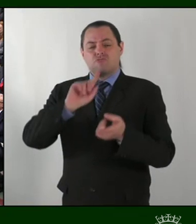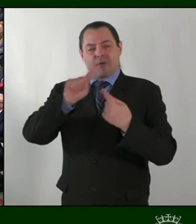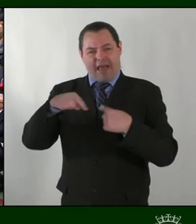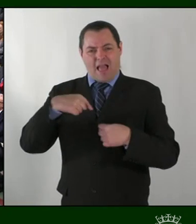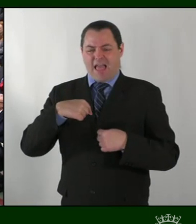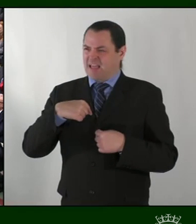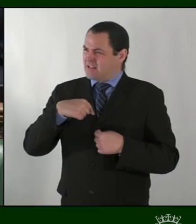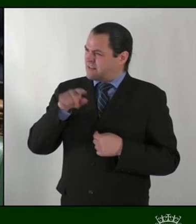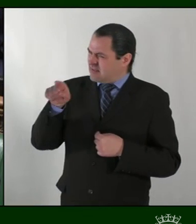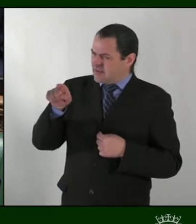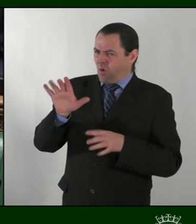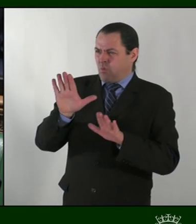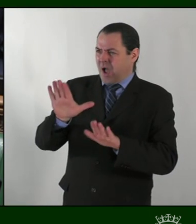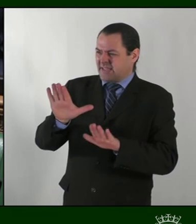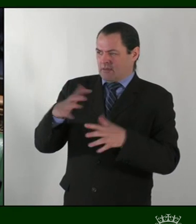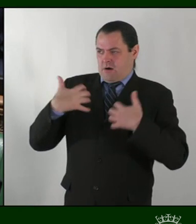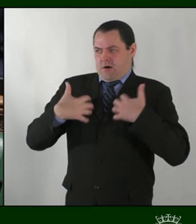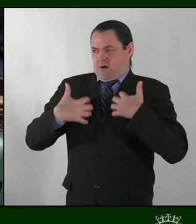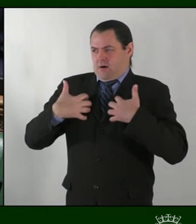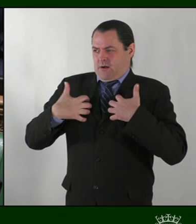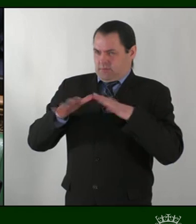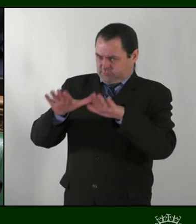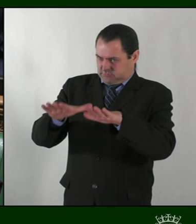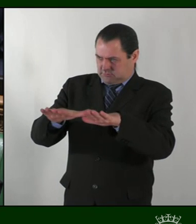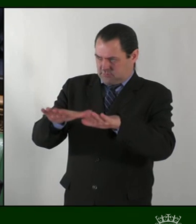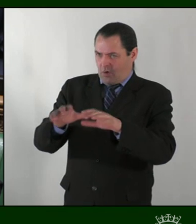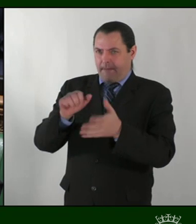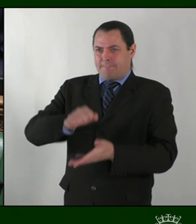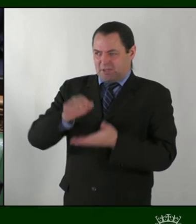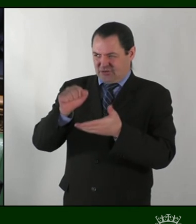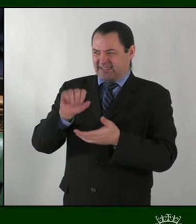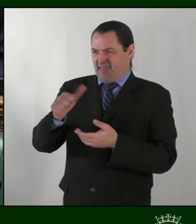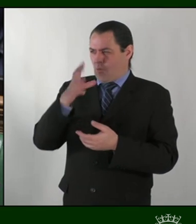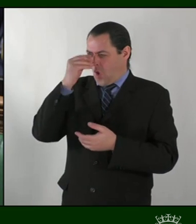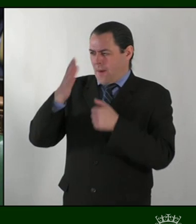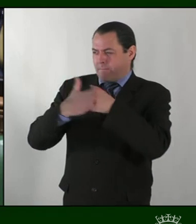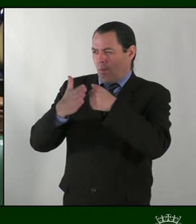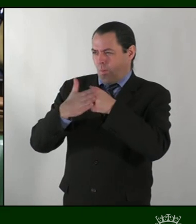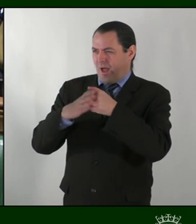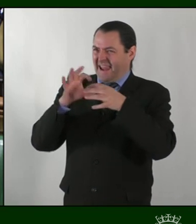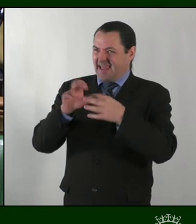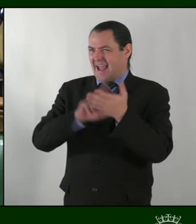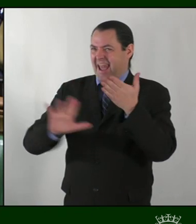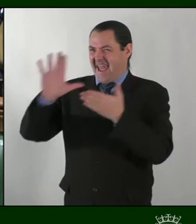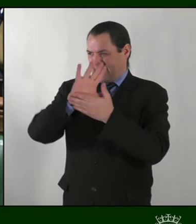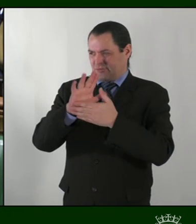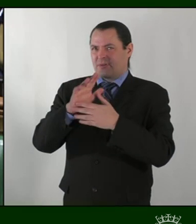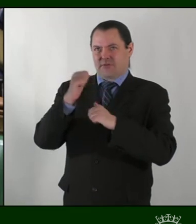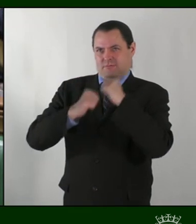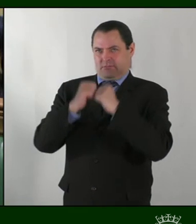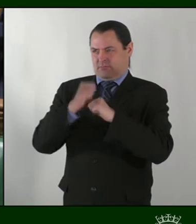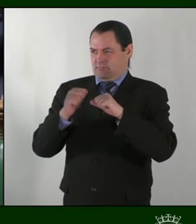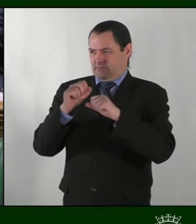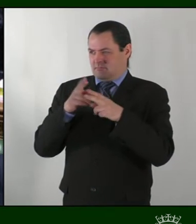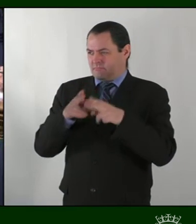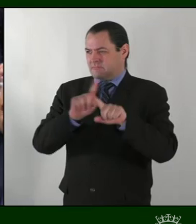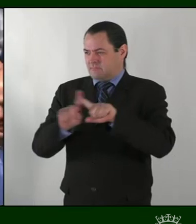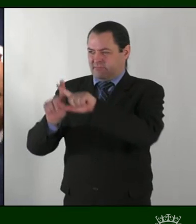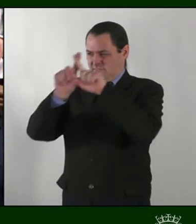I must ask the honourable Gentleman to wait and contain his impatience until the Budget, when he will learn more about the national infrastructure plan.